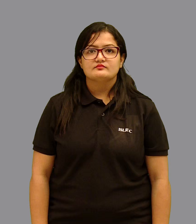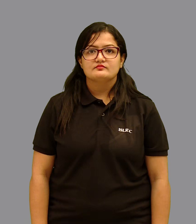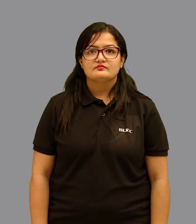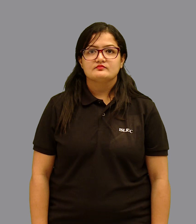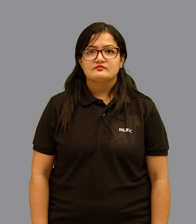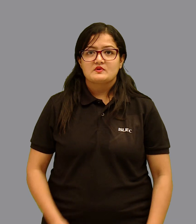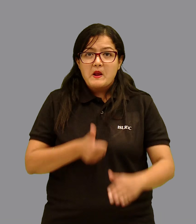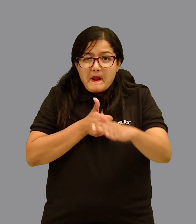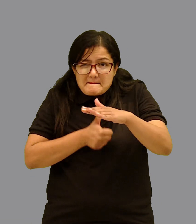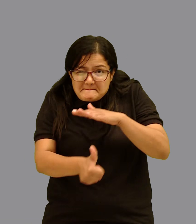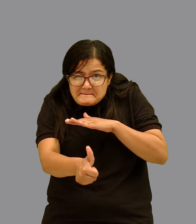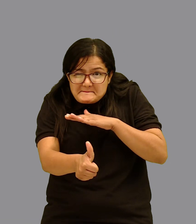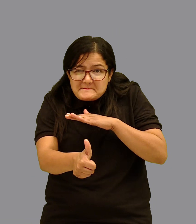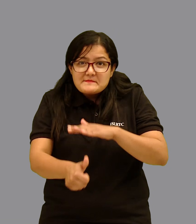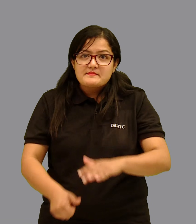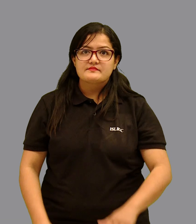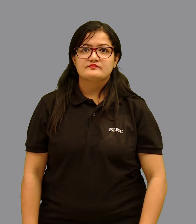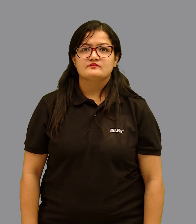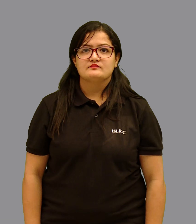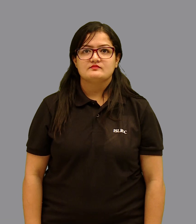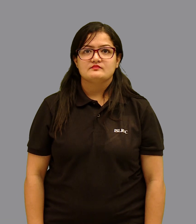Secret